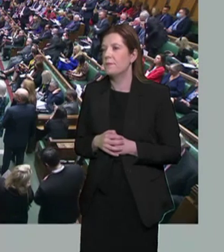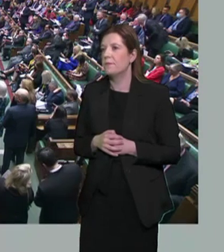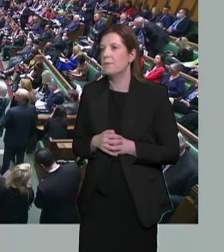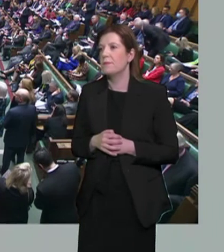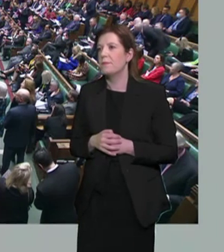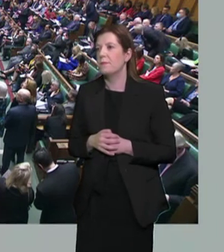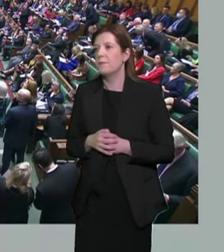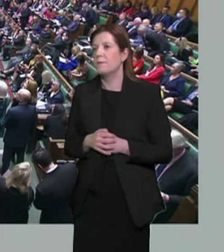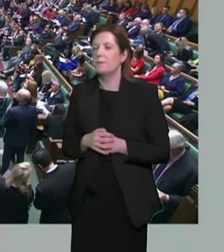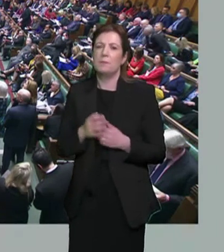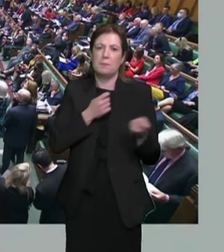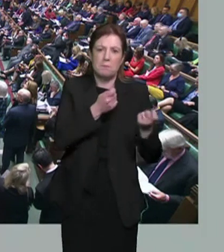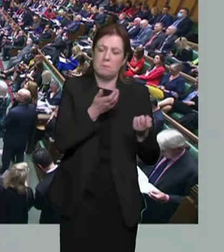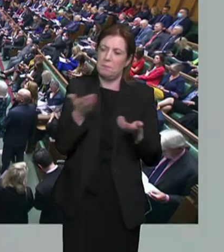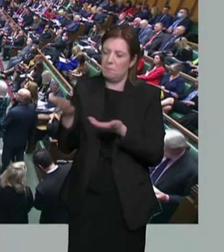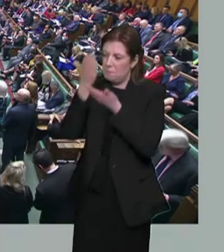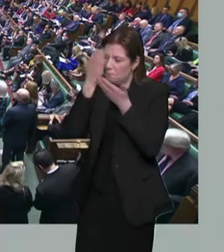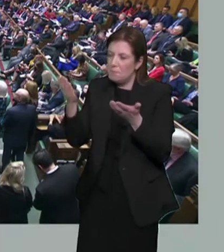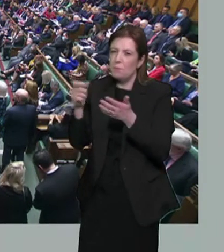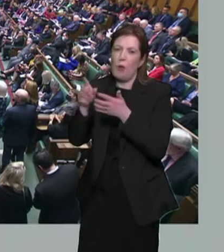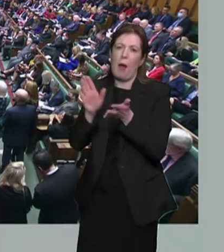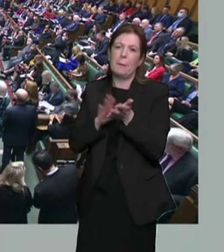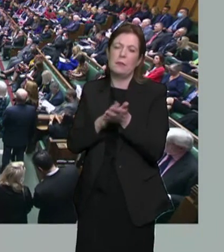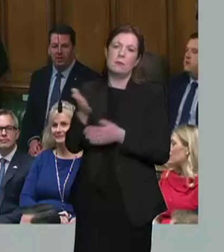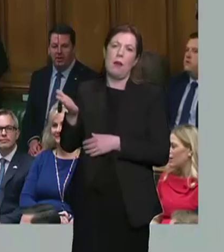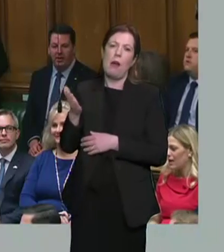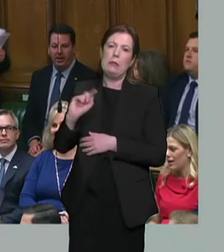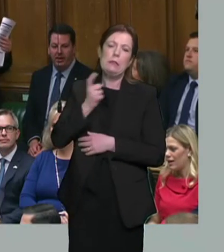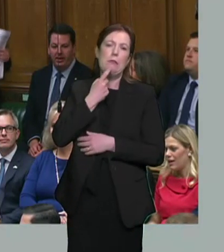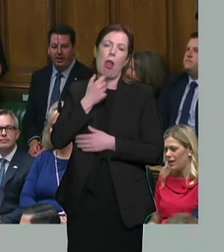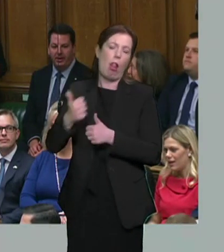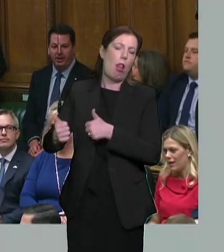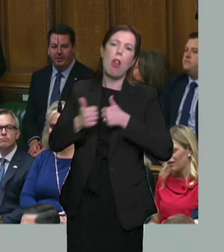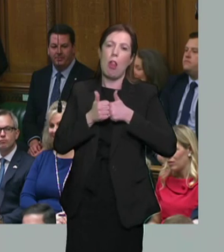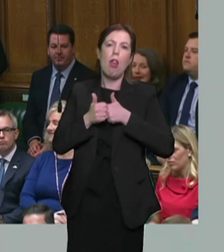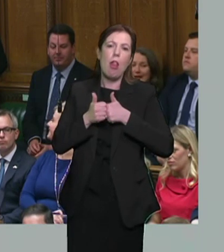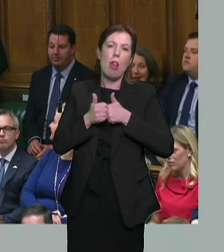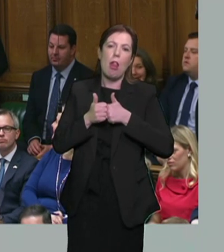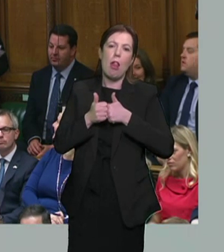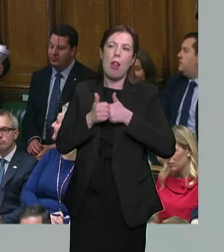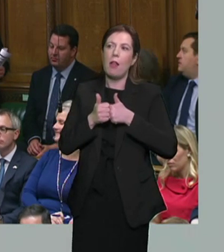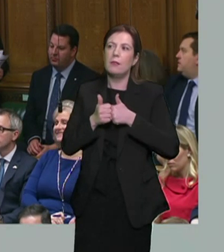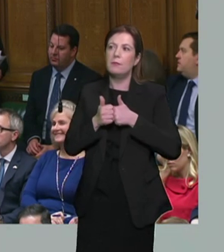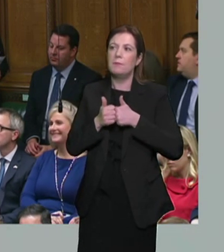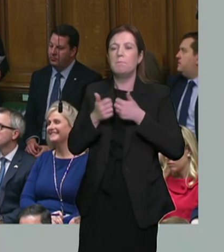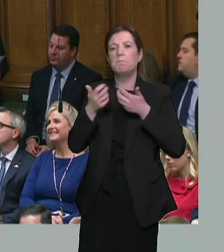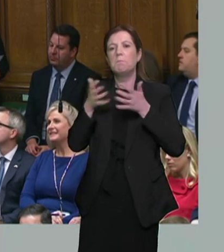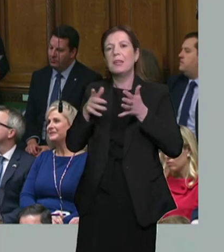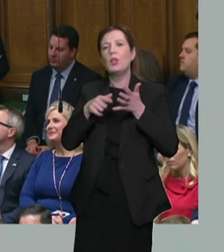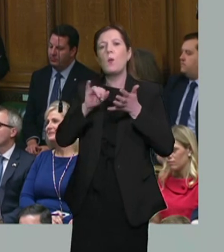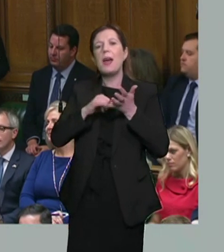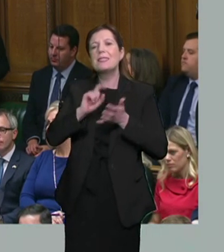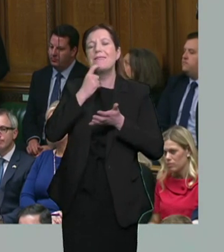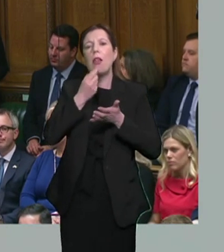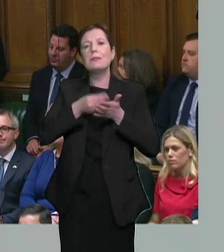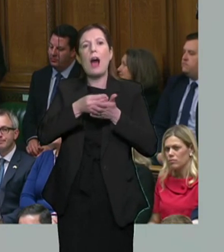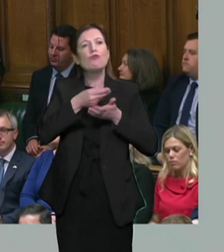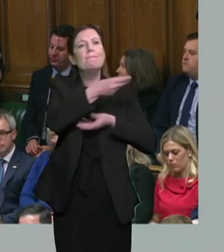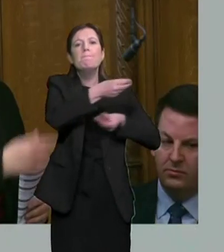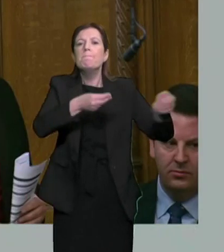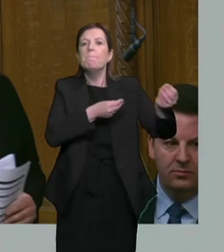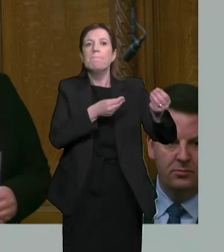My right honourable Friend the Prime Minister is a great champion for steel, and we have just had brilliant news on the removal of the US steel tariffs.